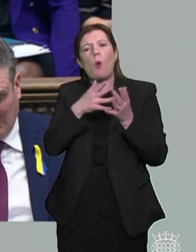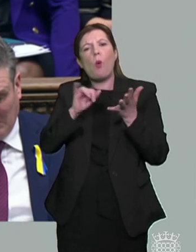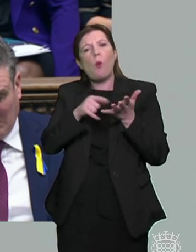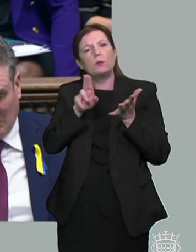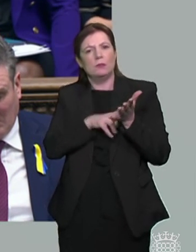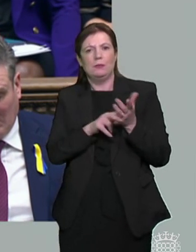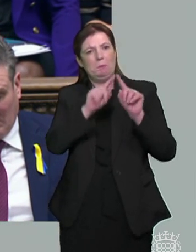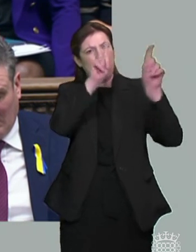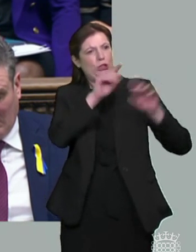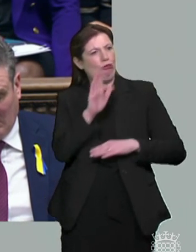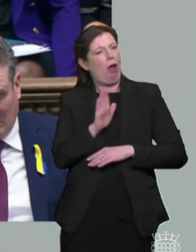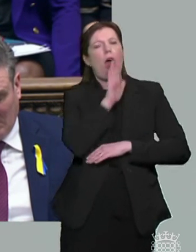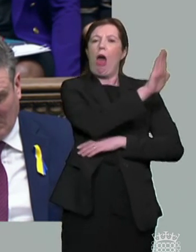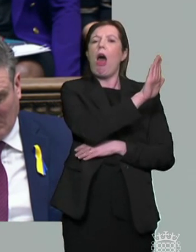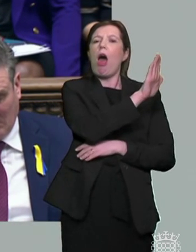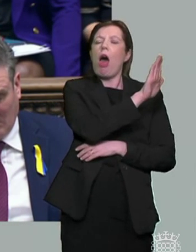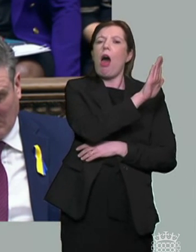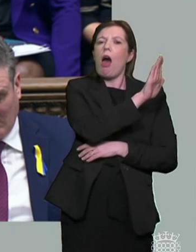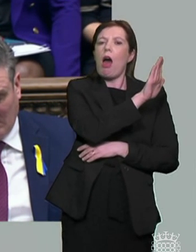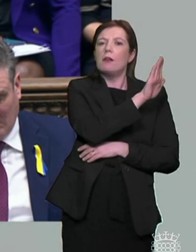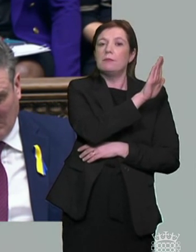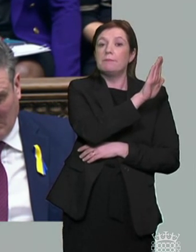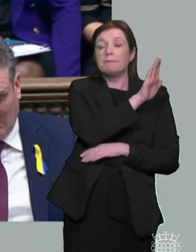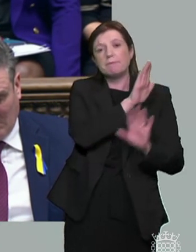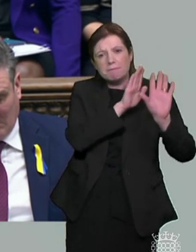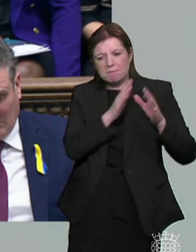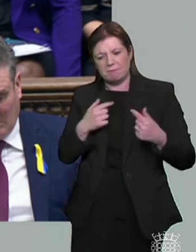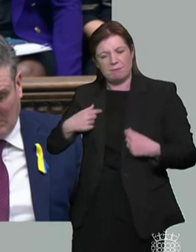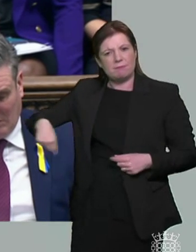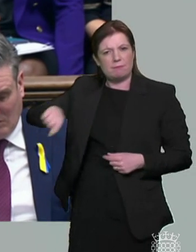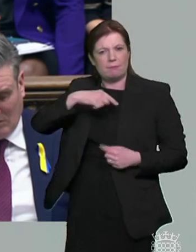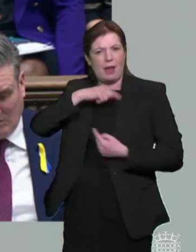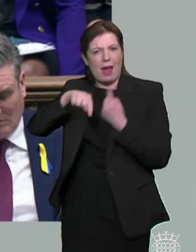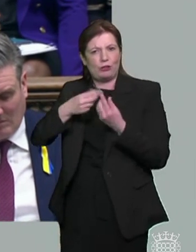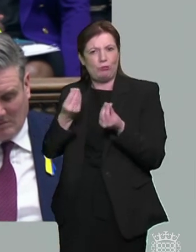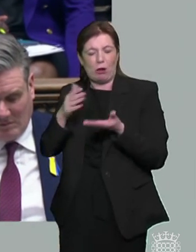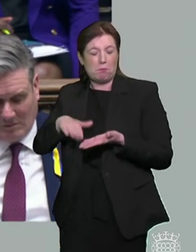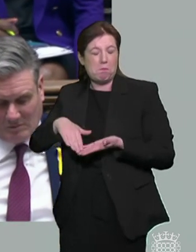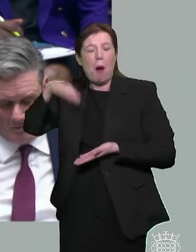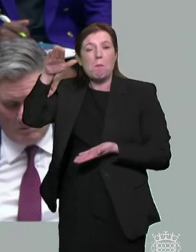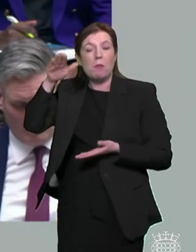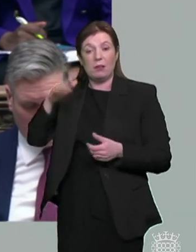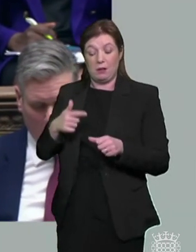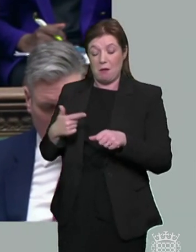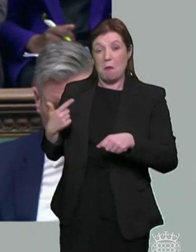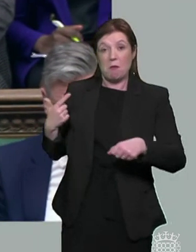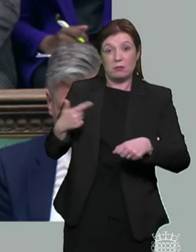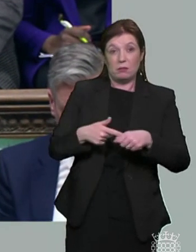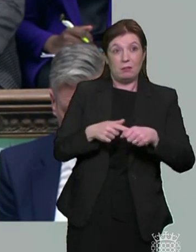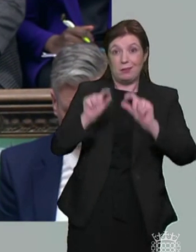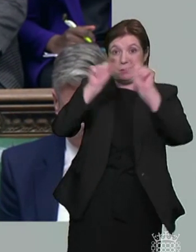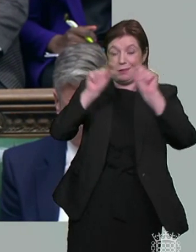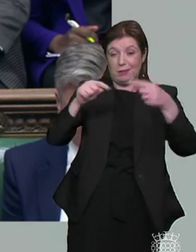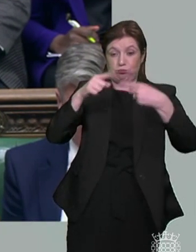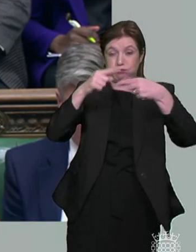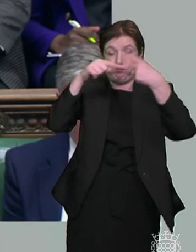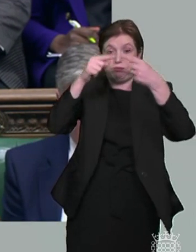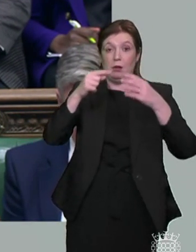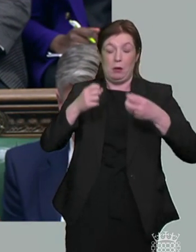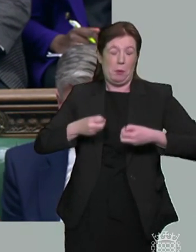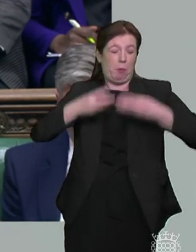Well, today we have an energy price crisis, record prices at the pumps and inflation is back.